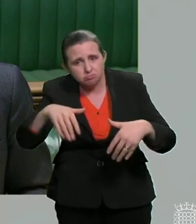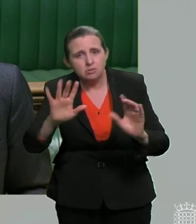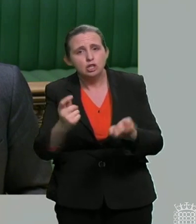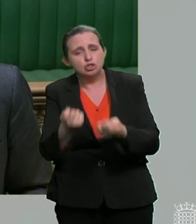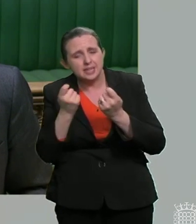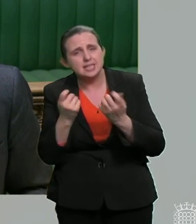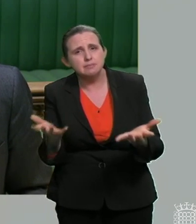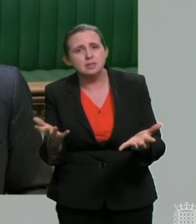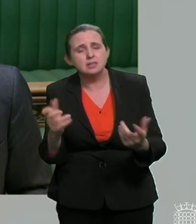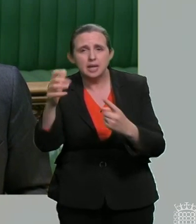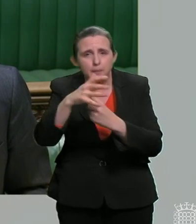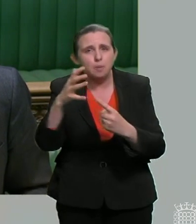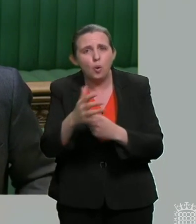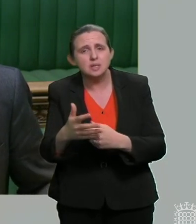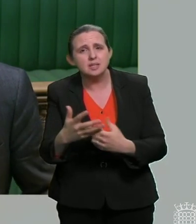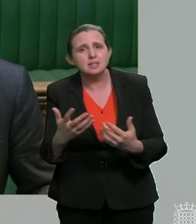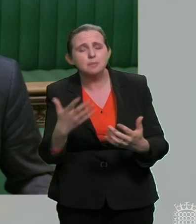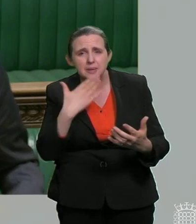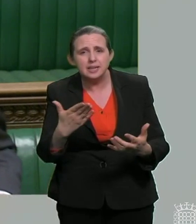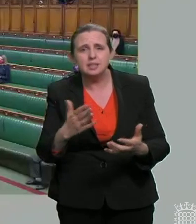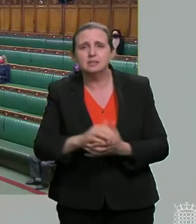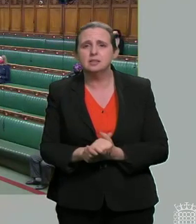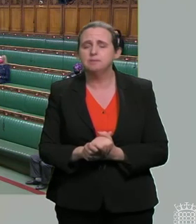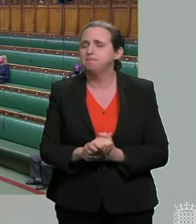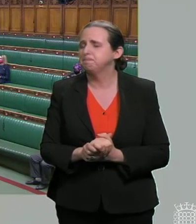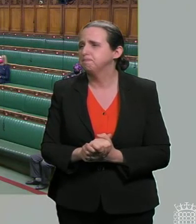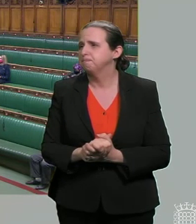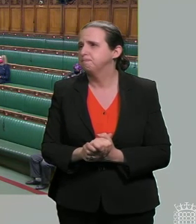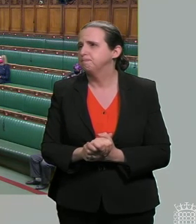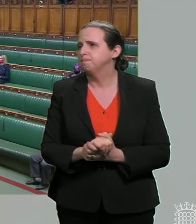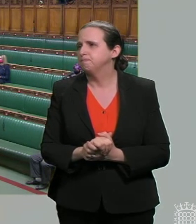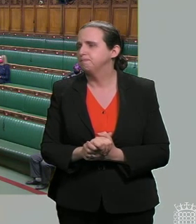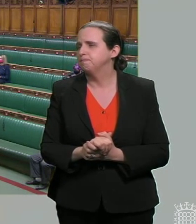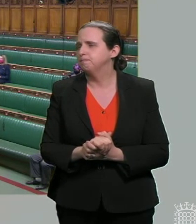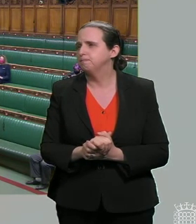Come forward and get your treatment as you normally would.